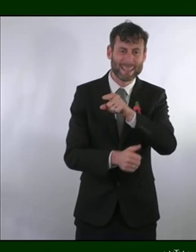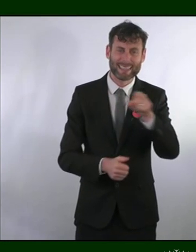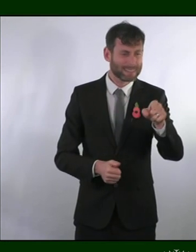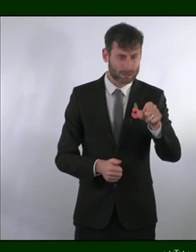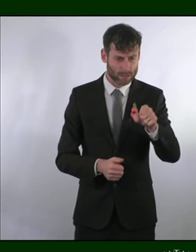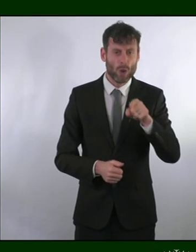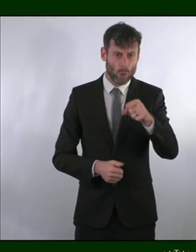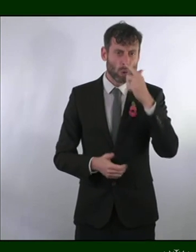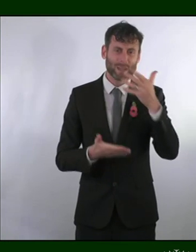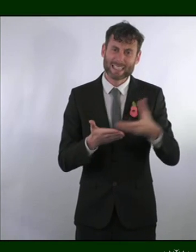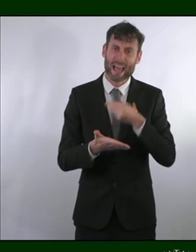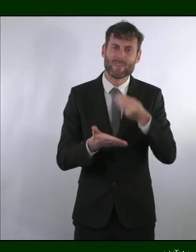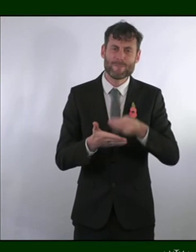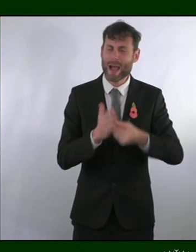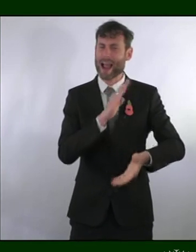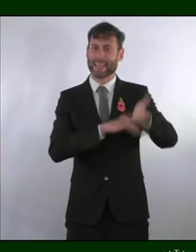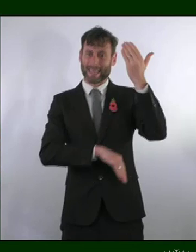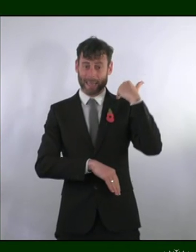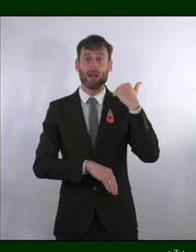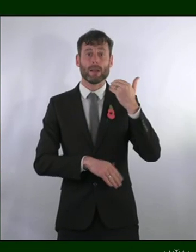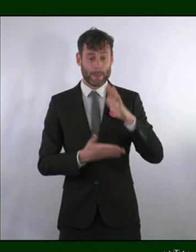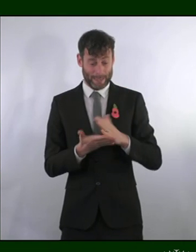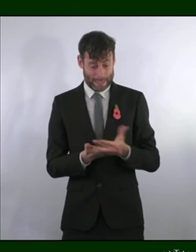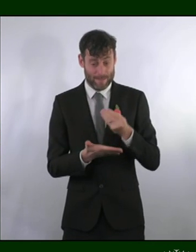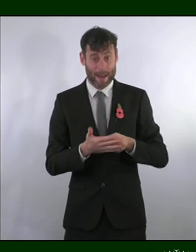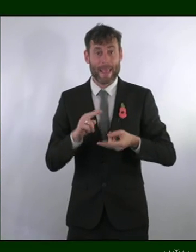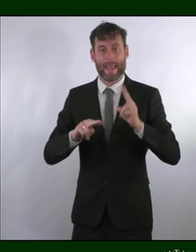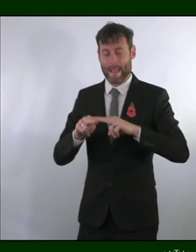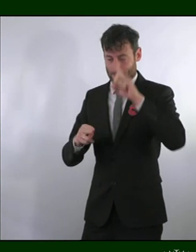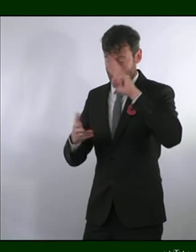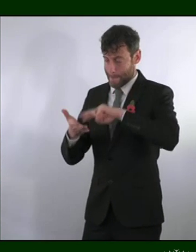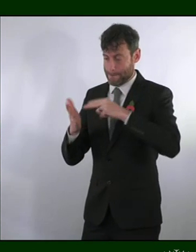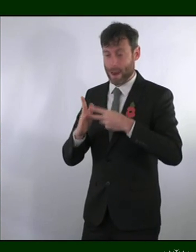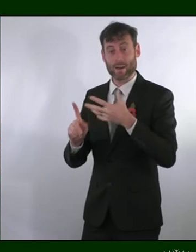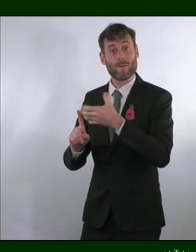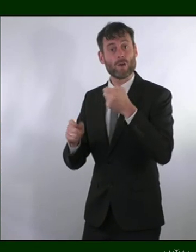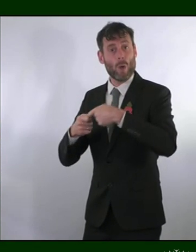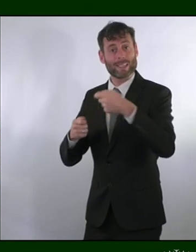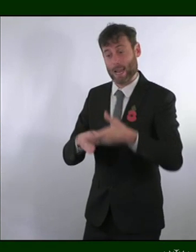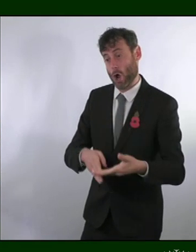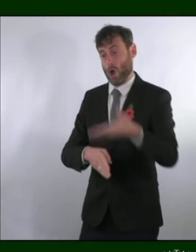If they had brought in a circuit breaker when the science said so, lives would have been saved.